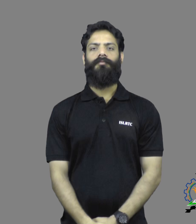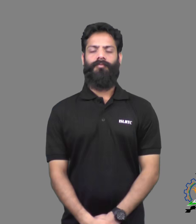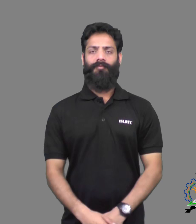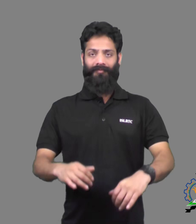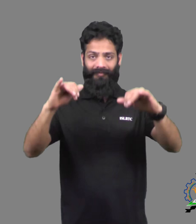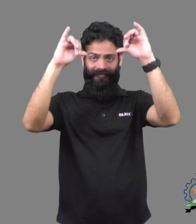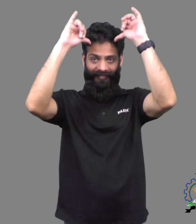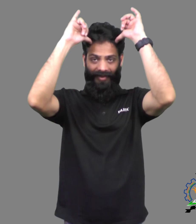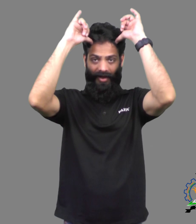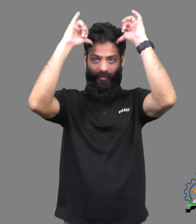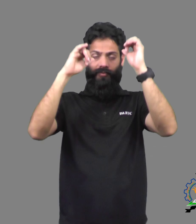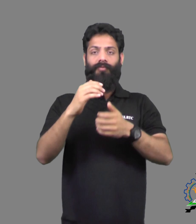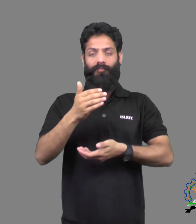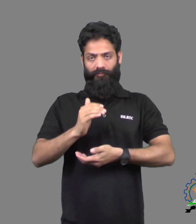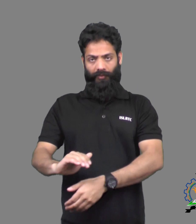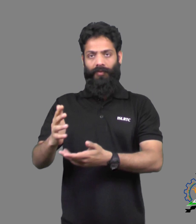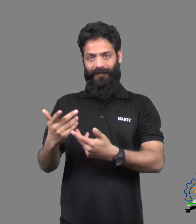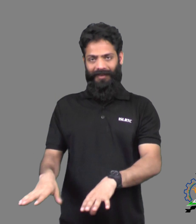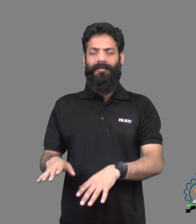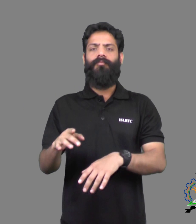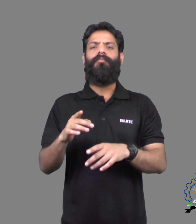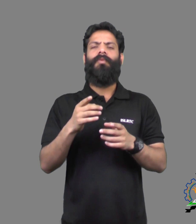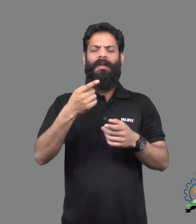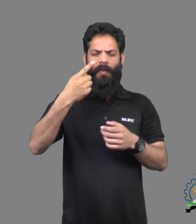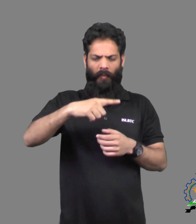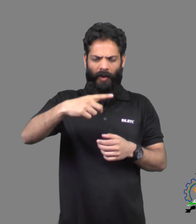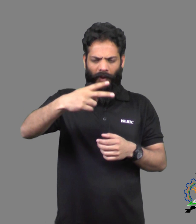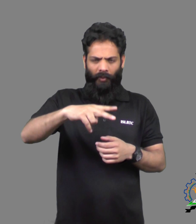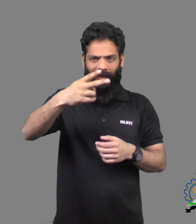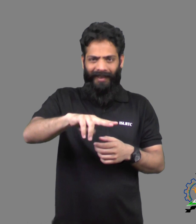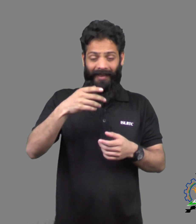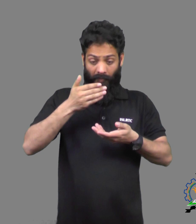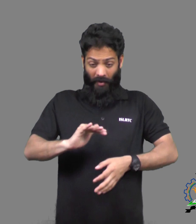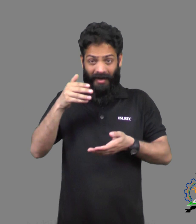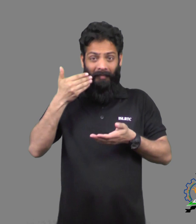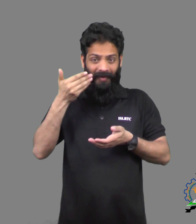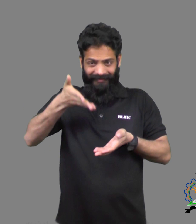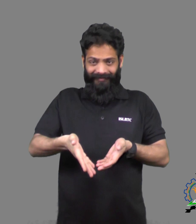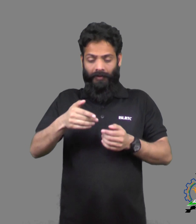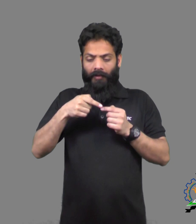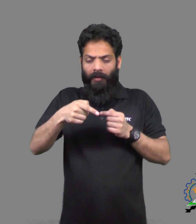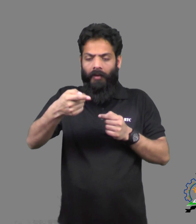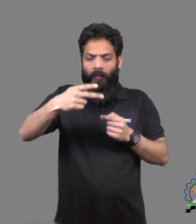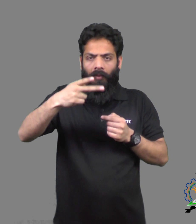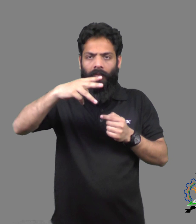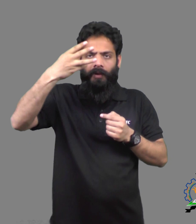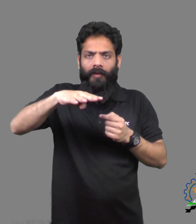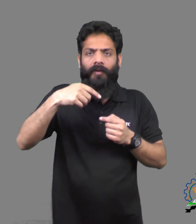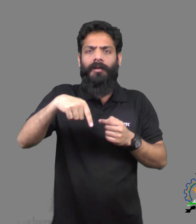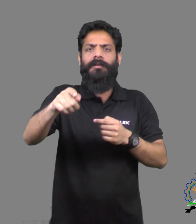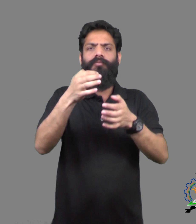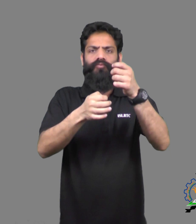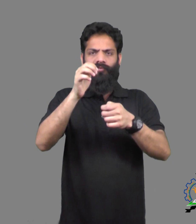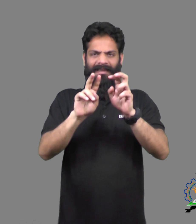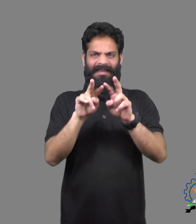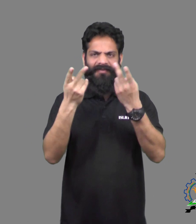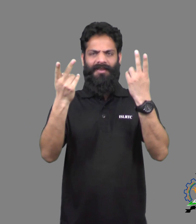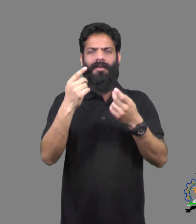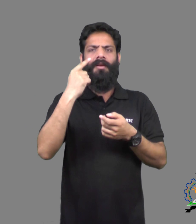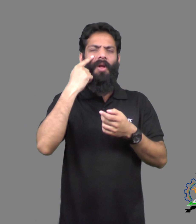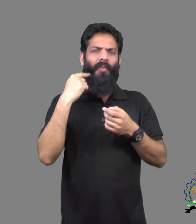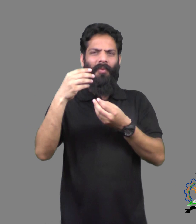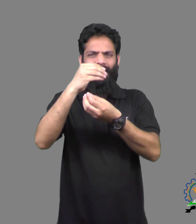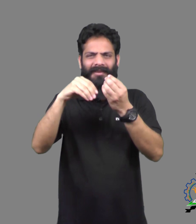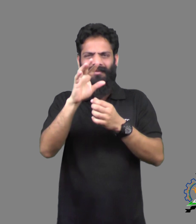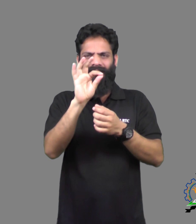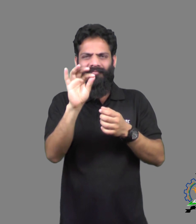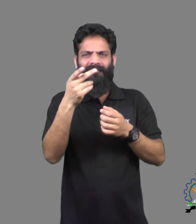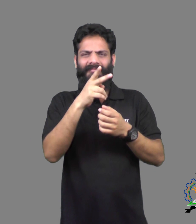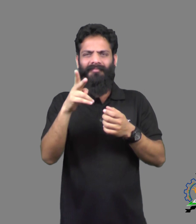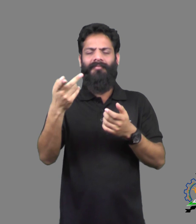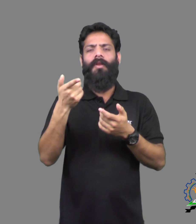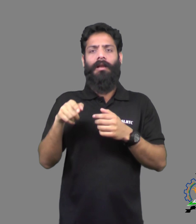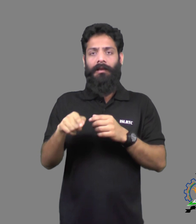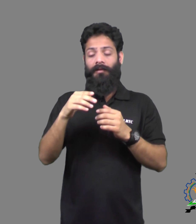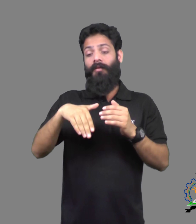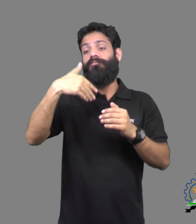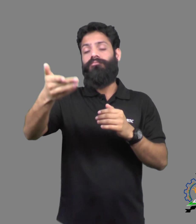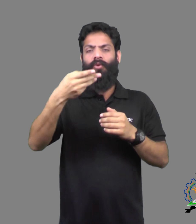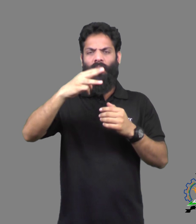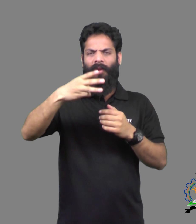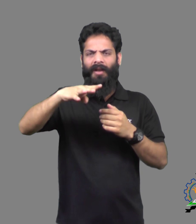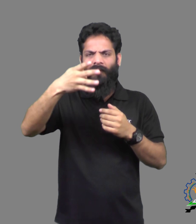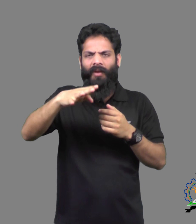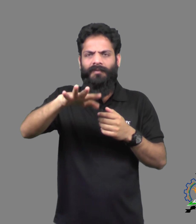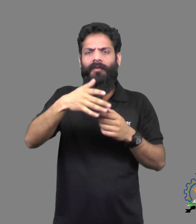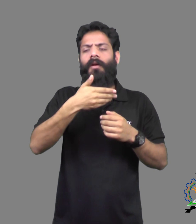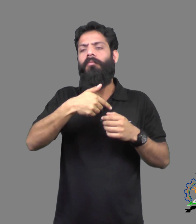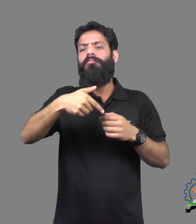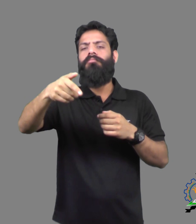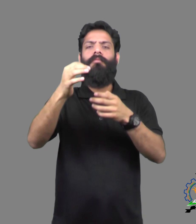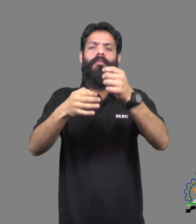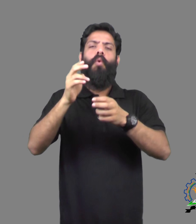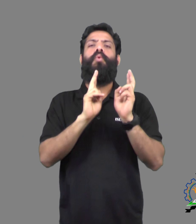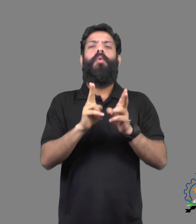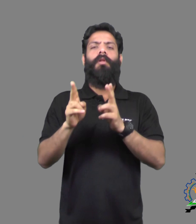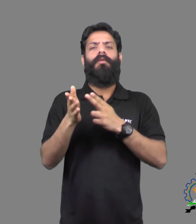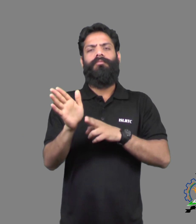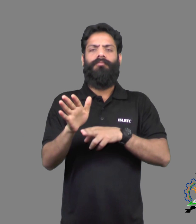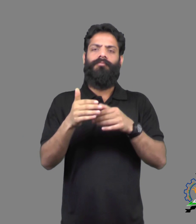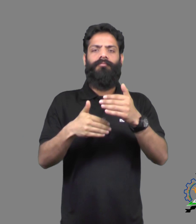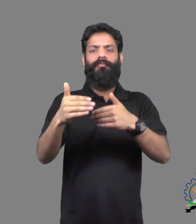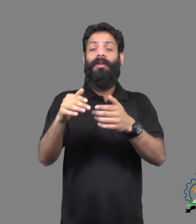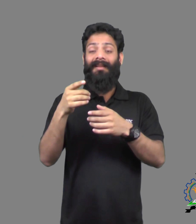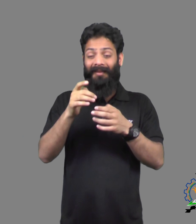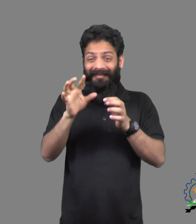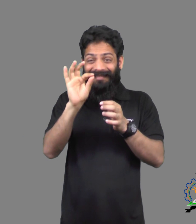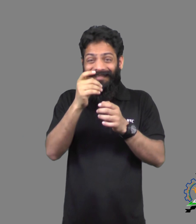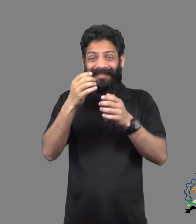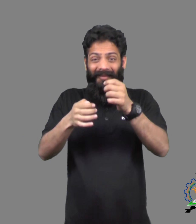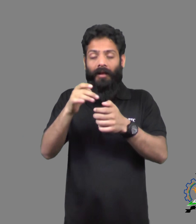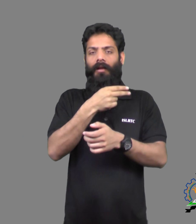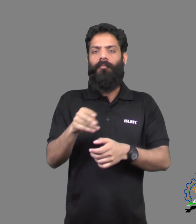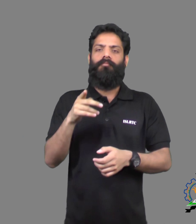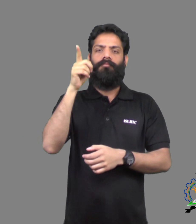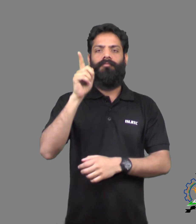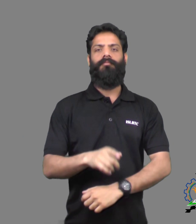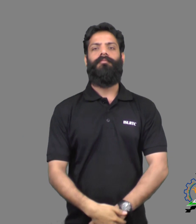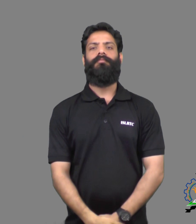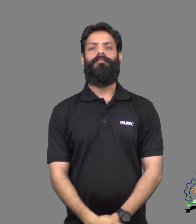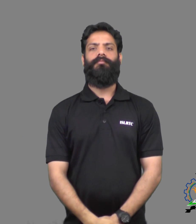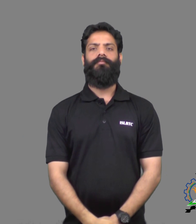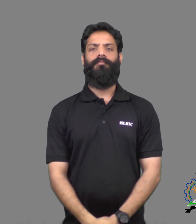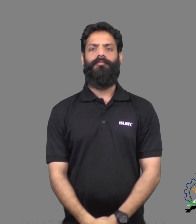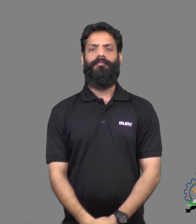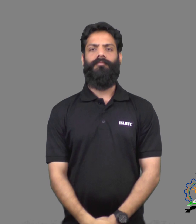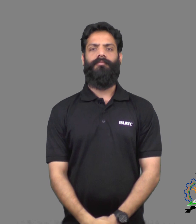Colostrum